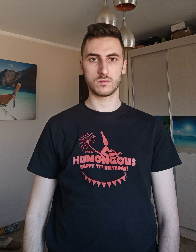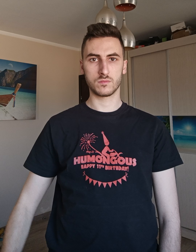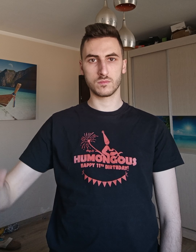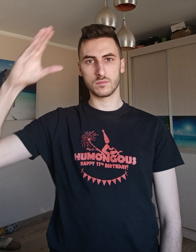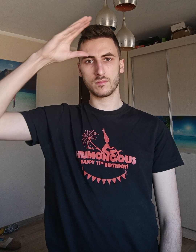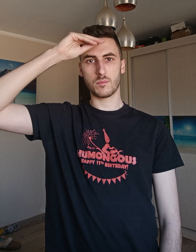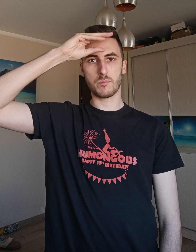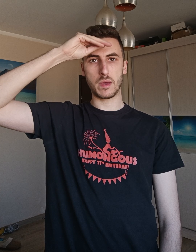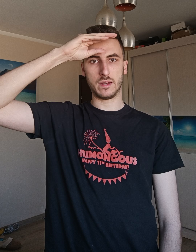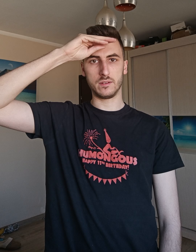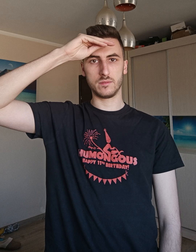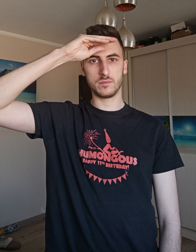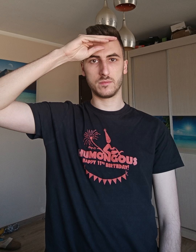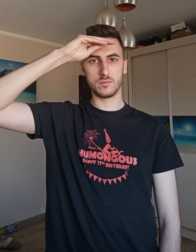בן